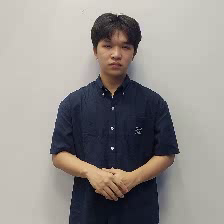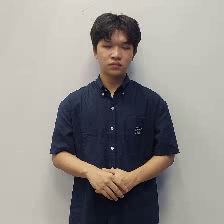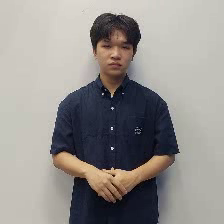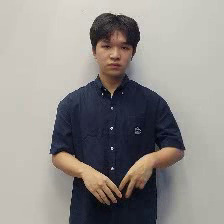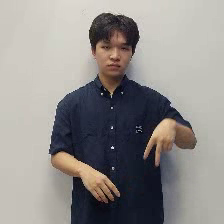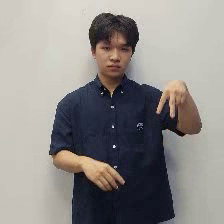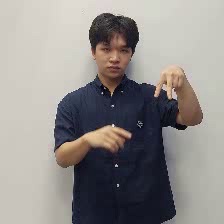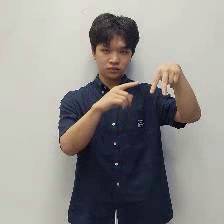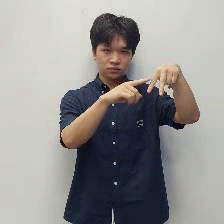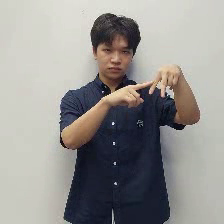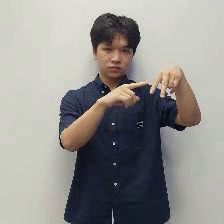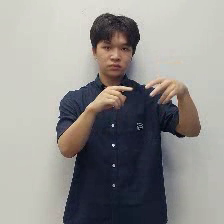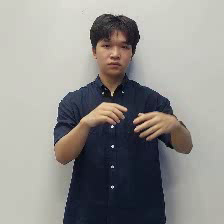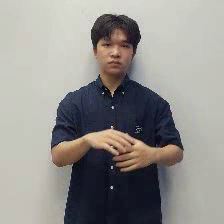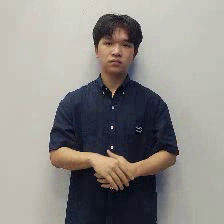Chân